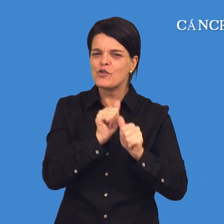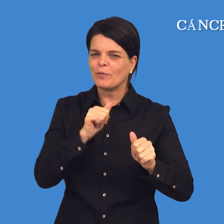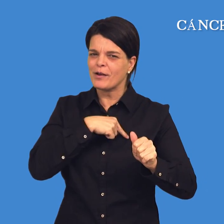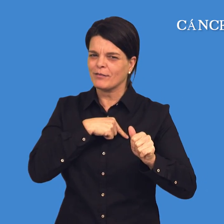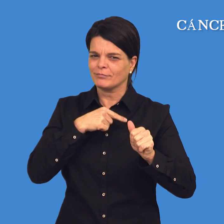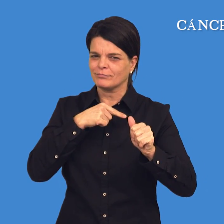sentir